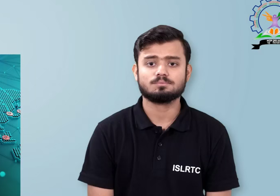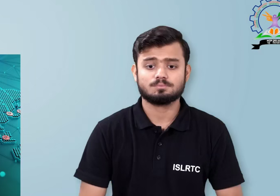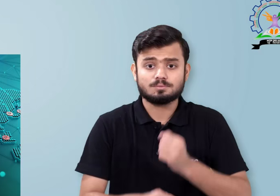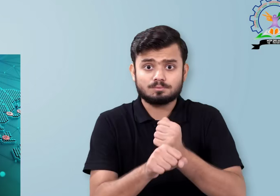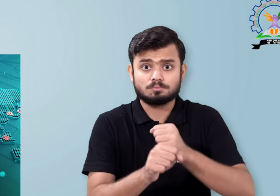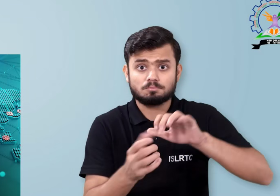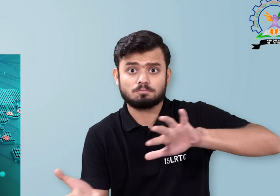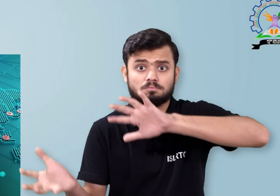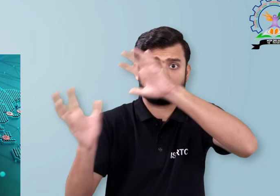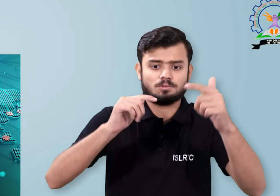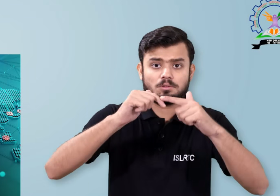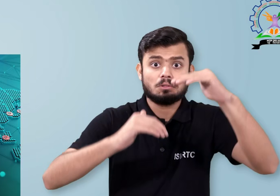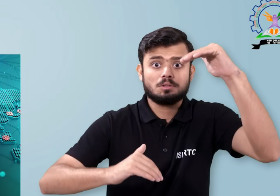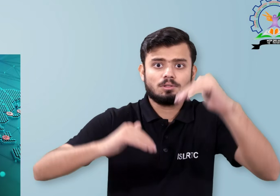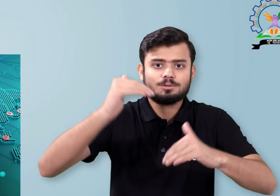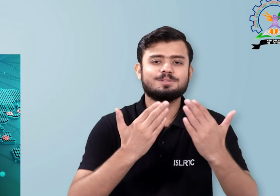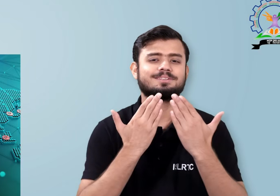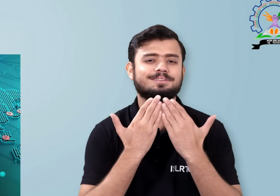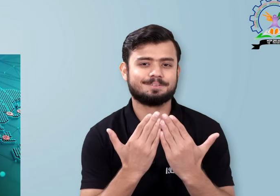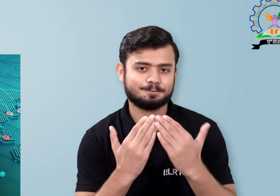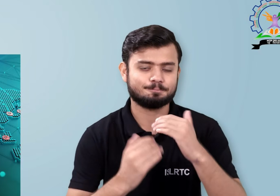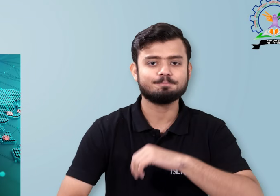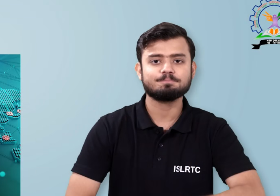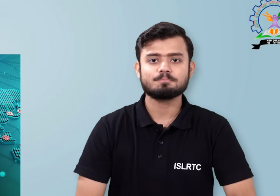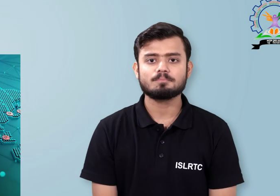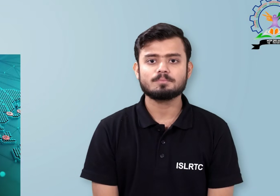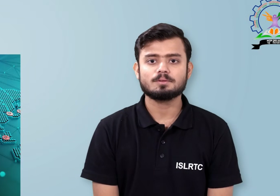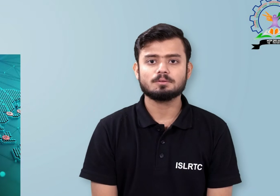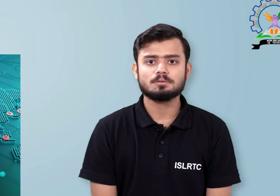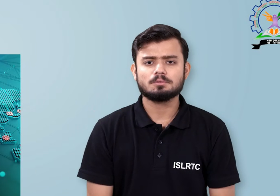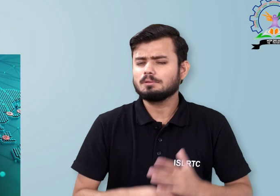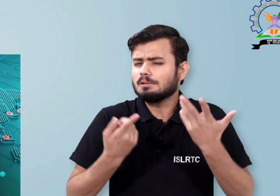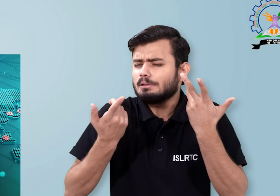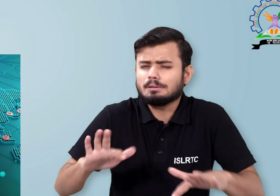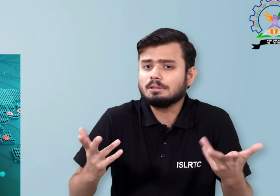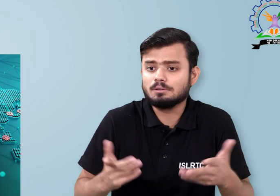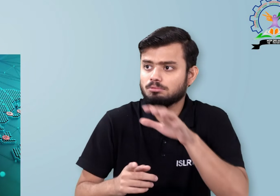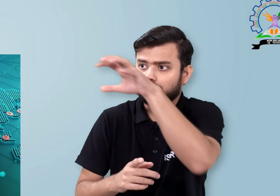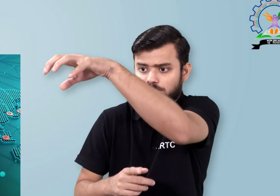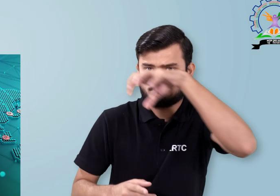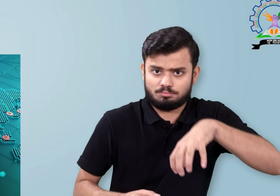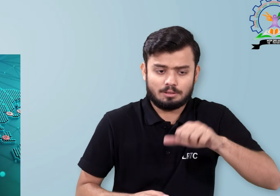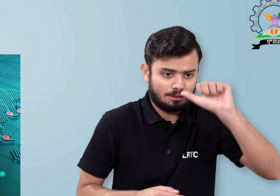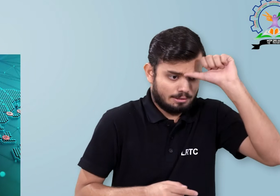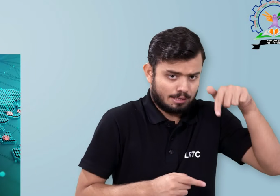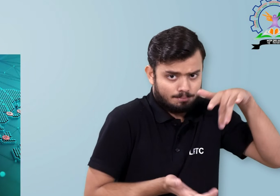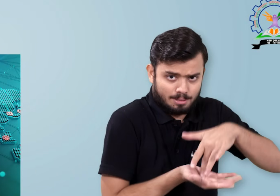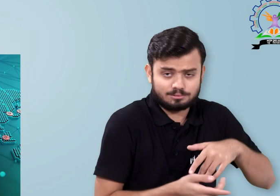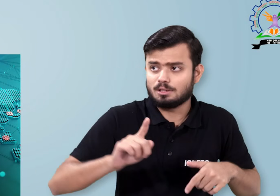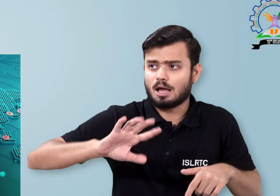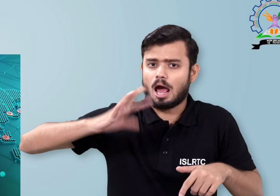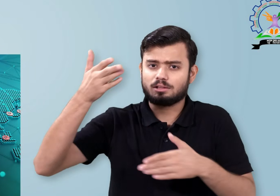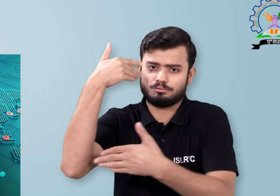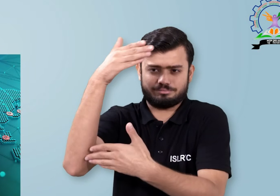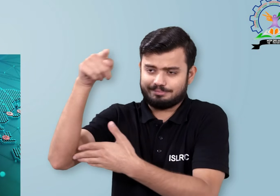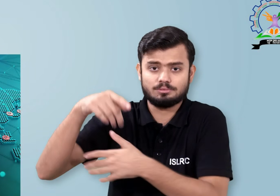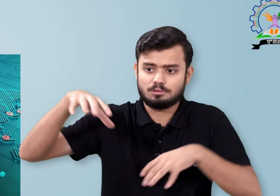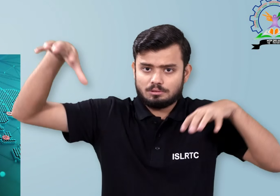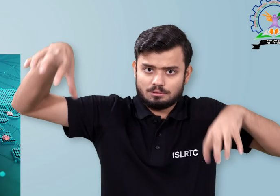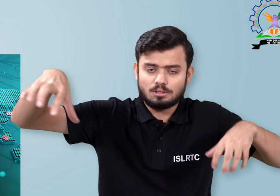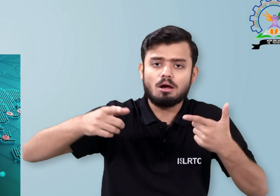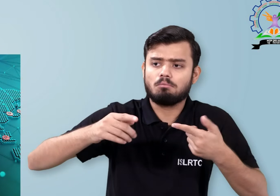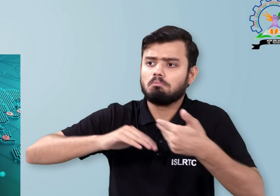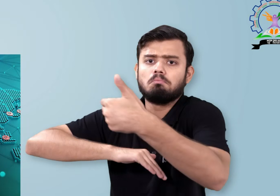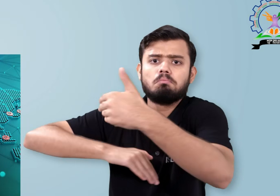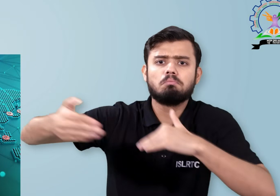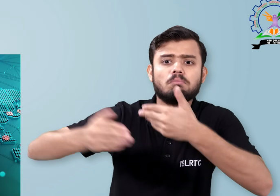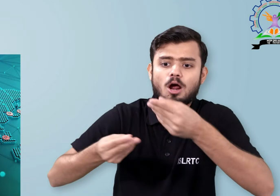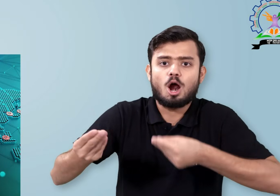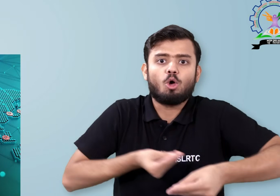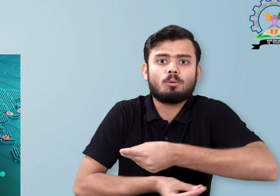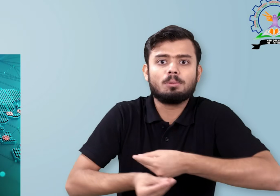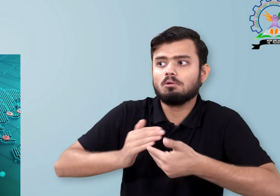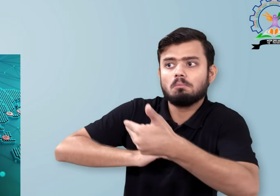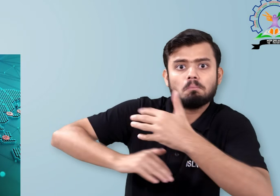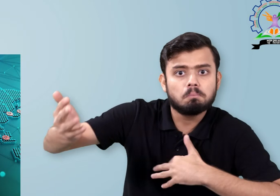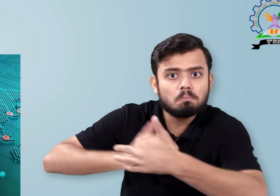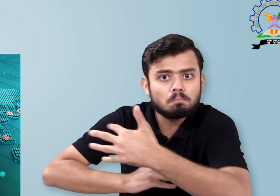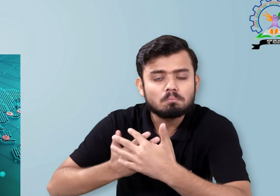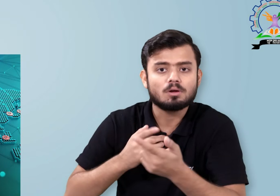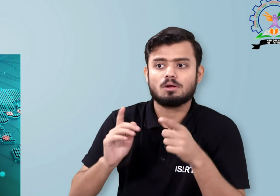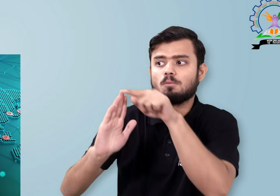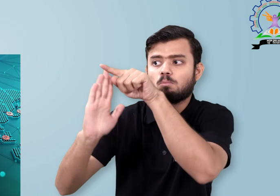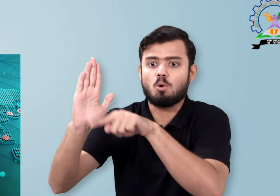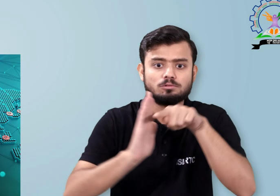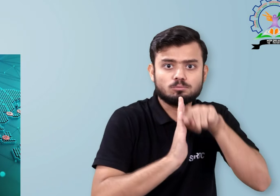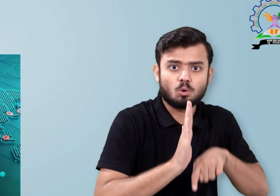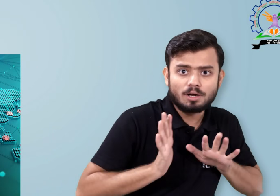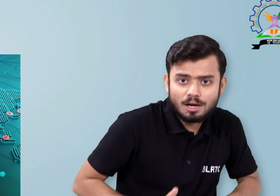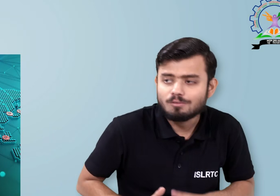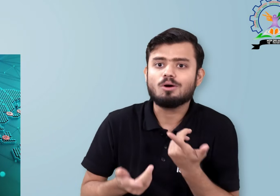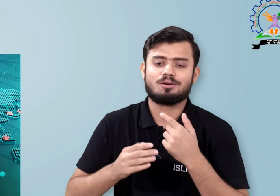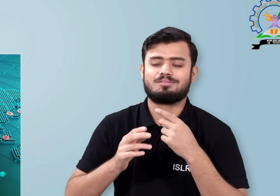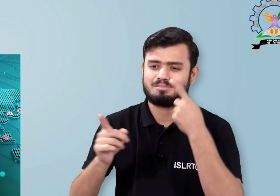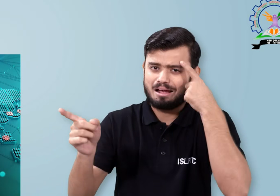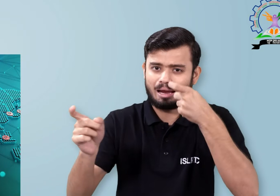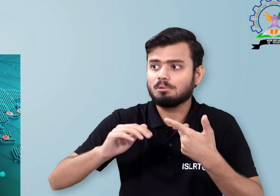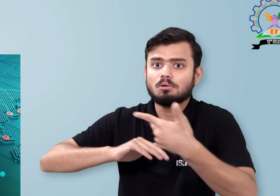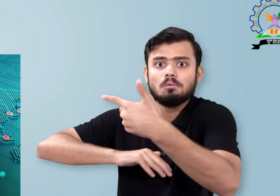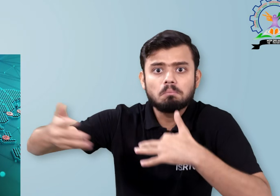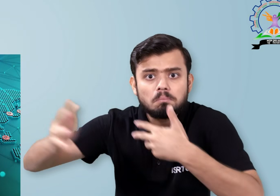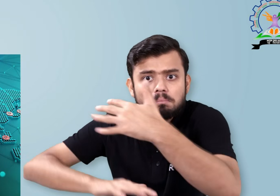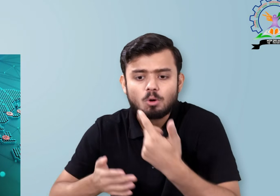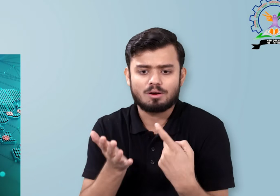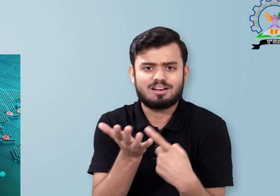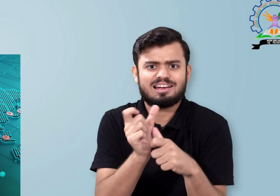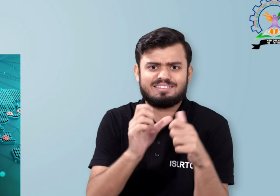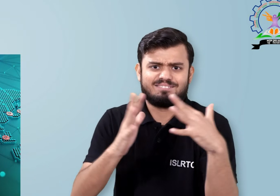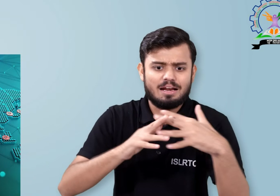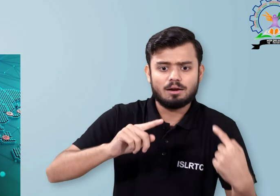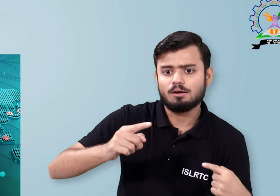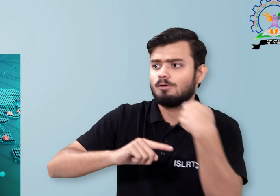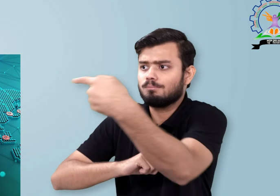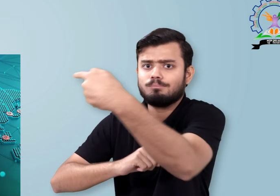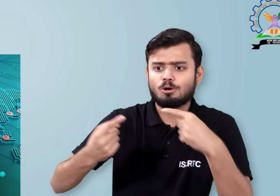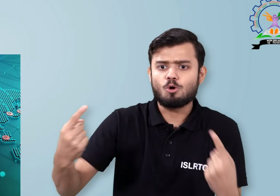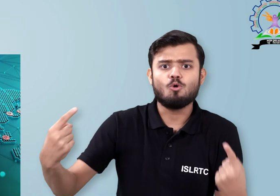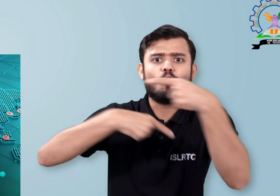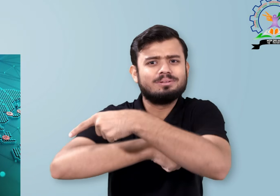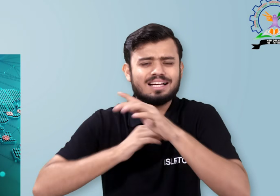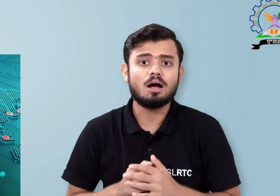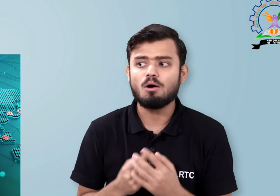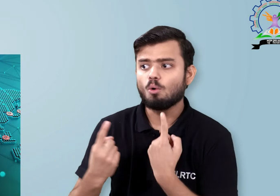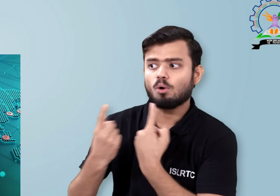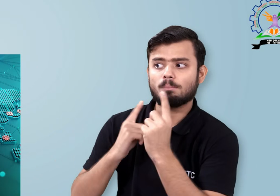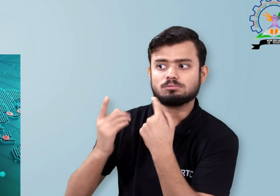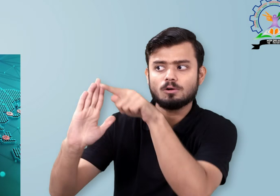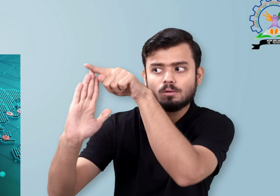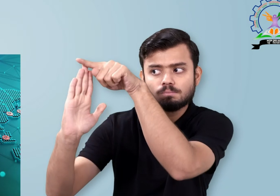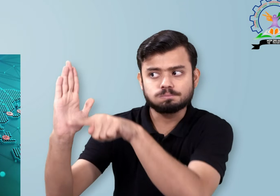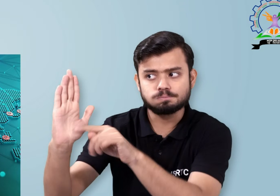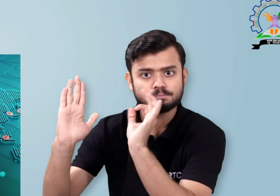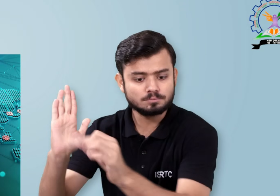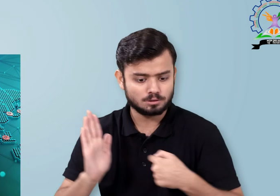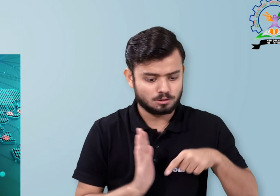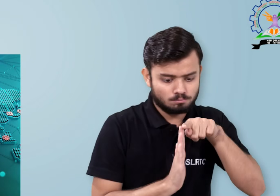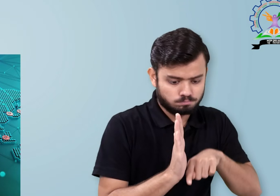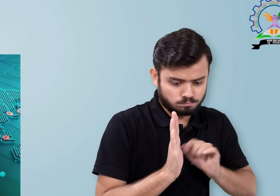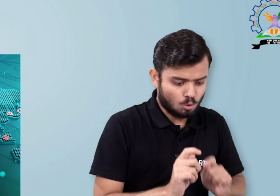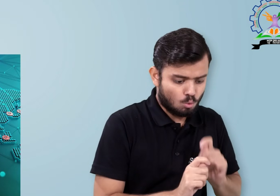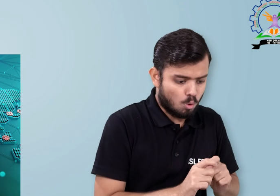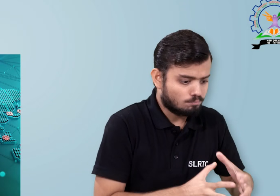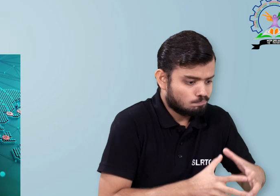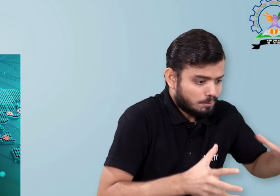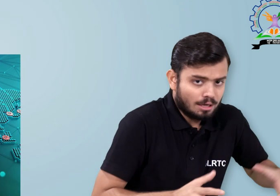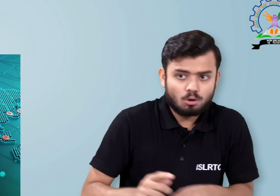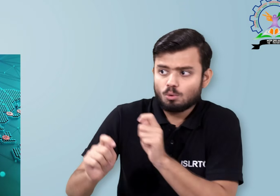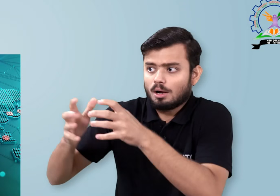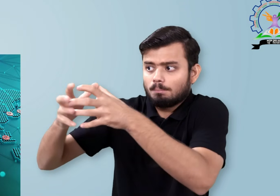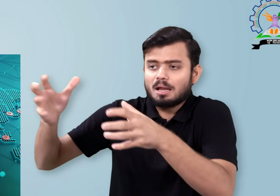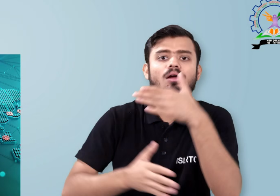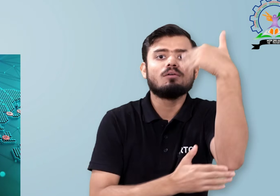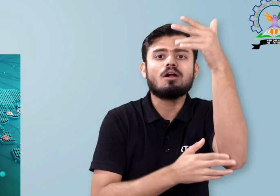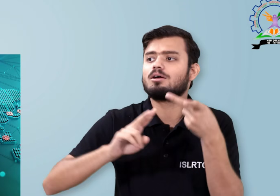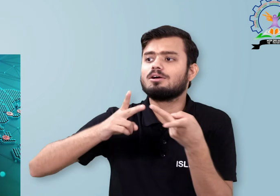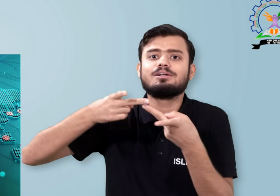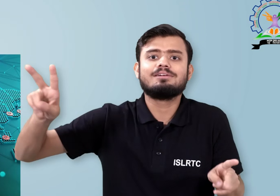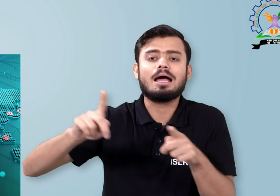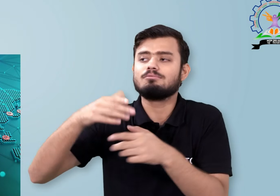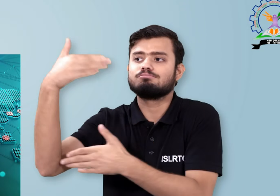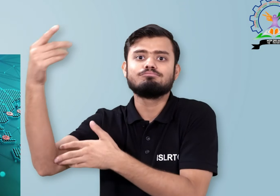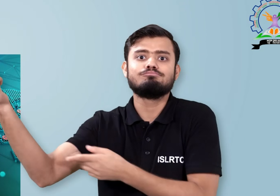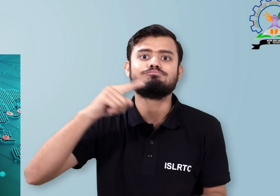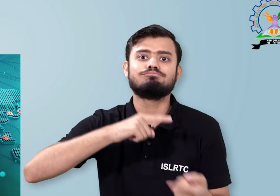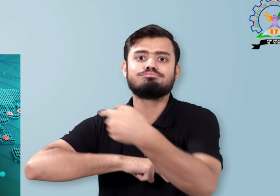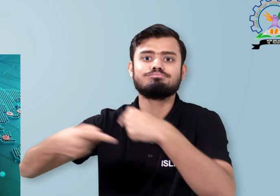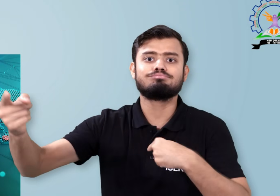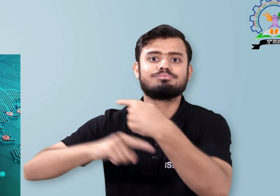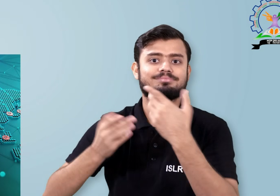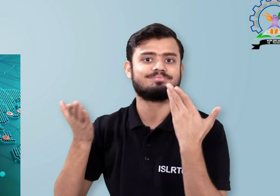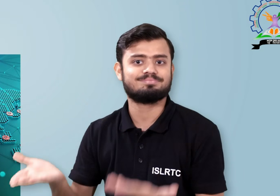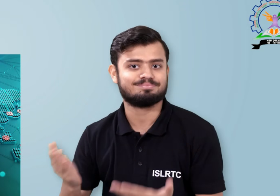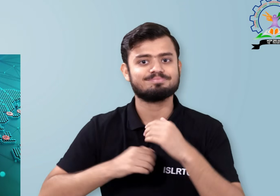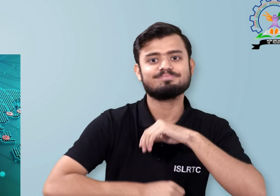Geopolitics The study of the effects of geography on international politics and relations.